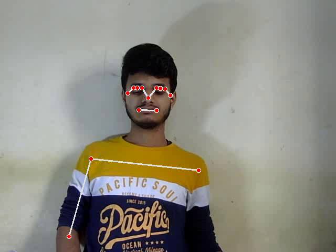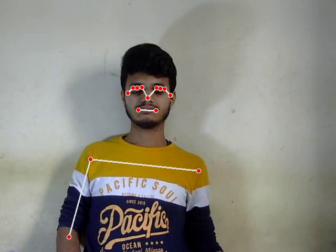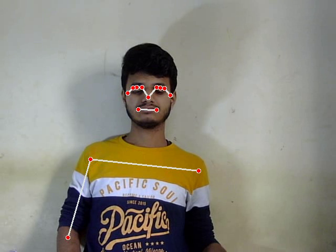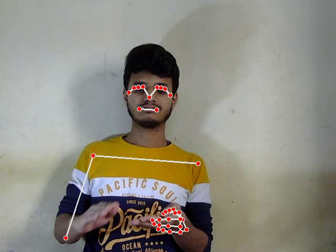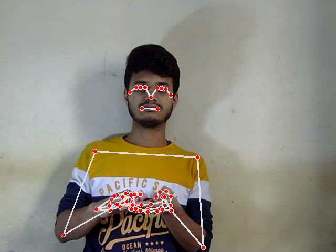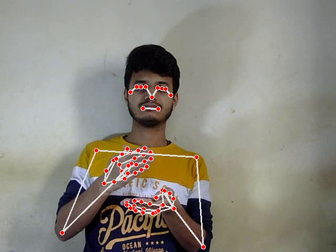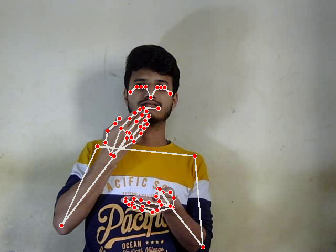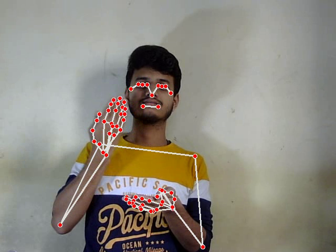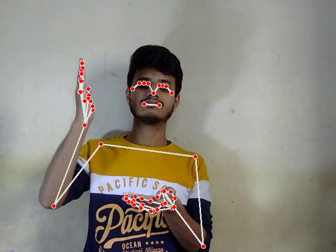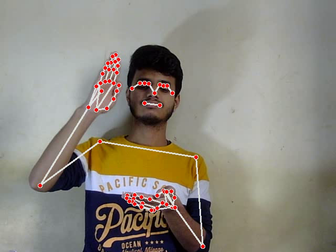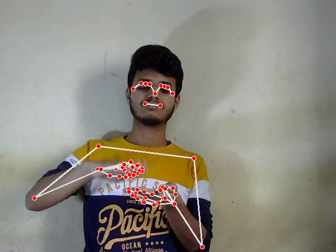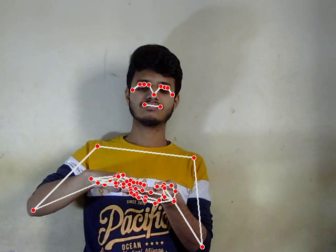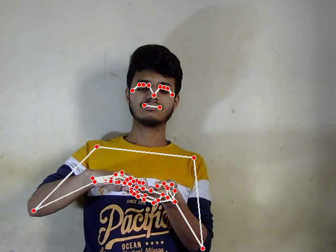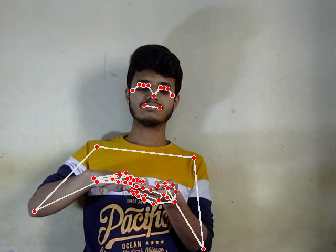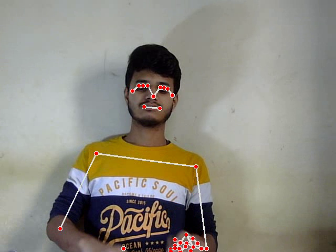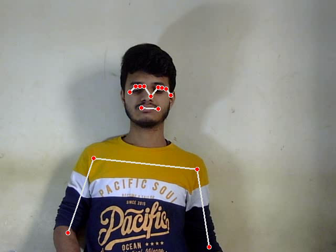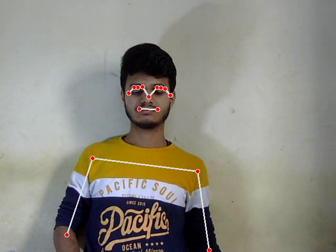bad